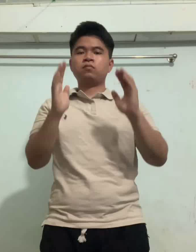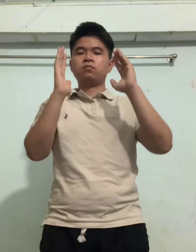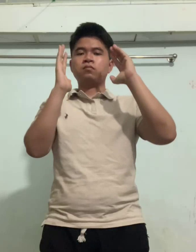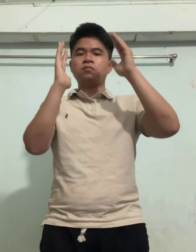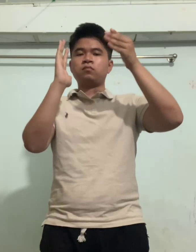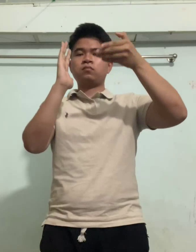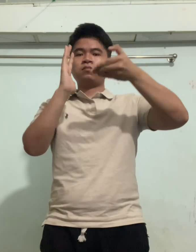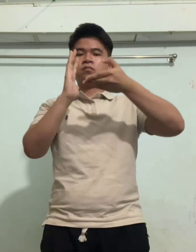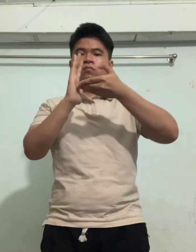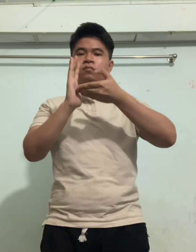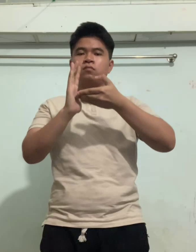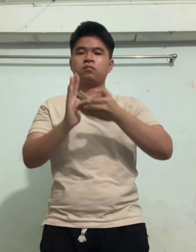gioi thieu